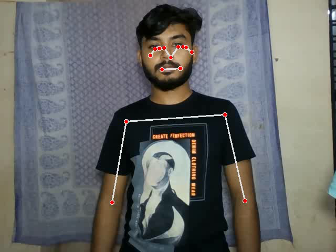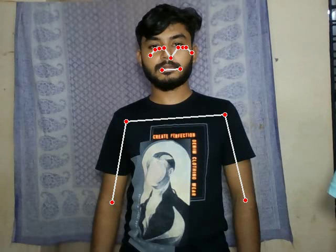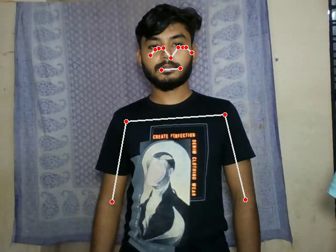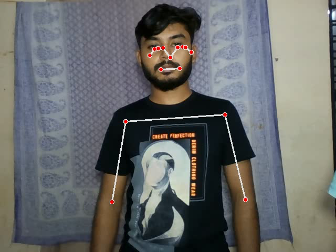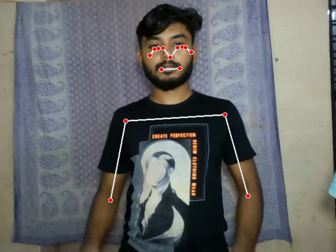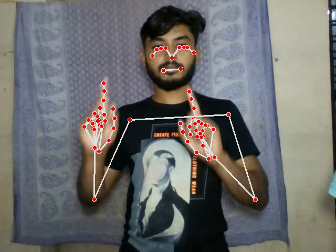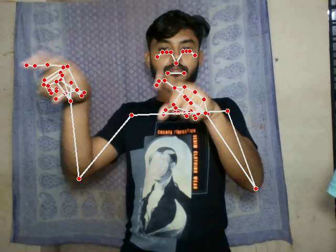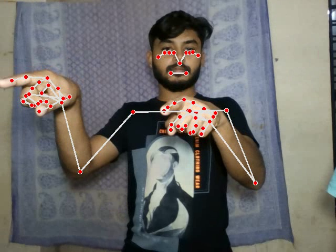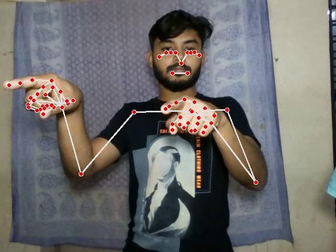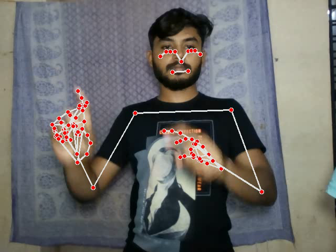go